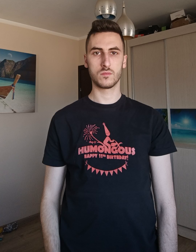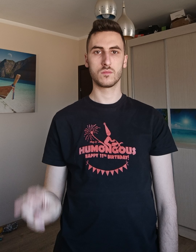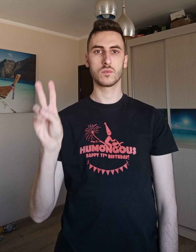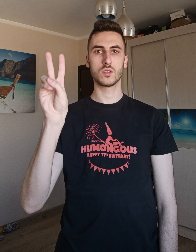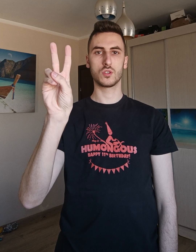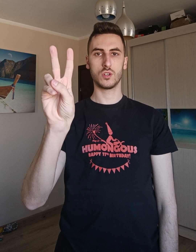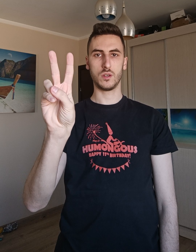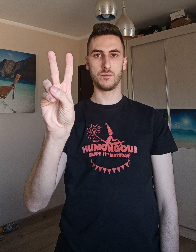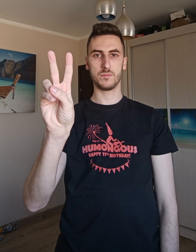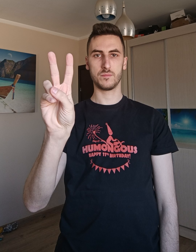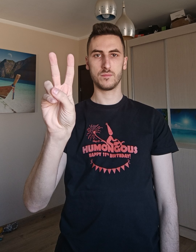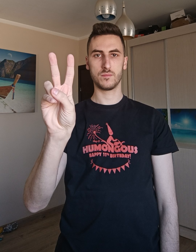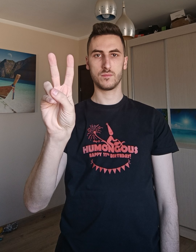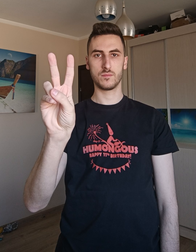שניים